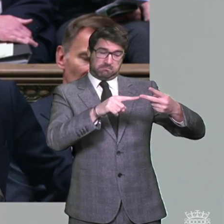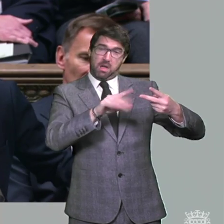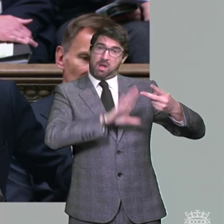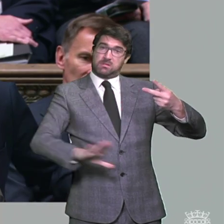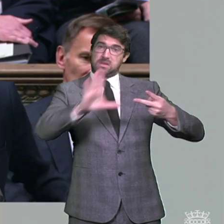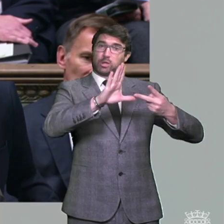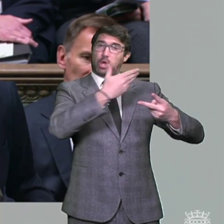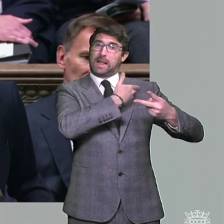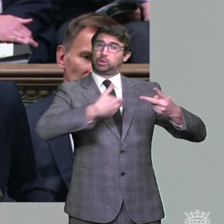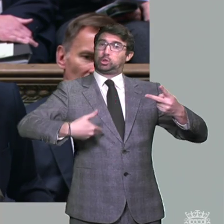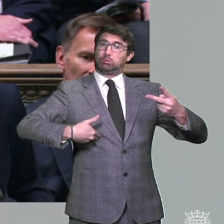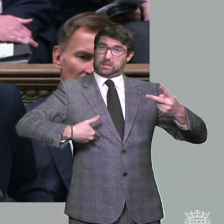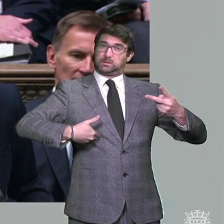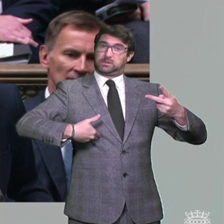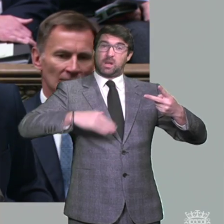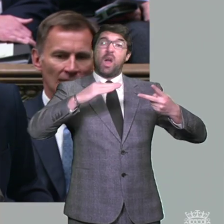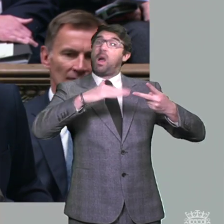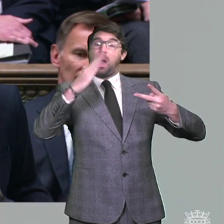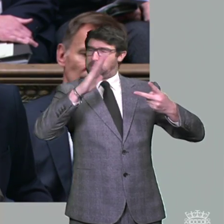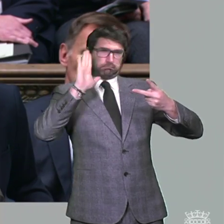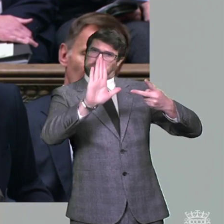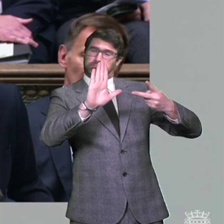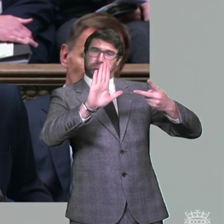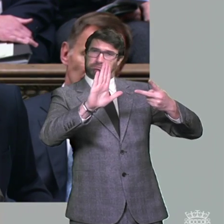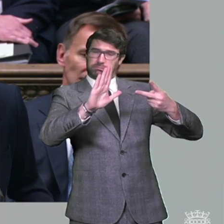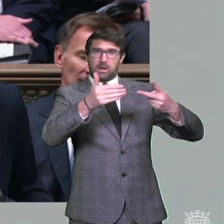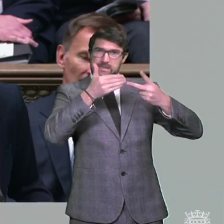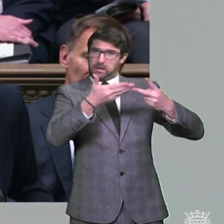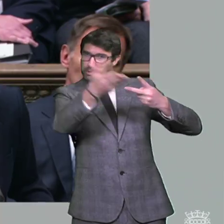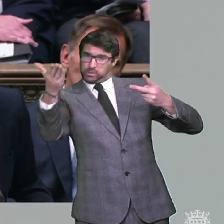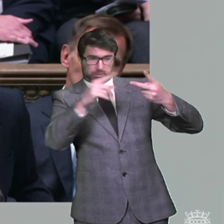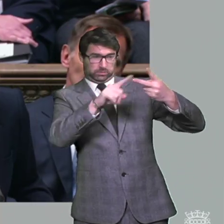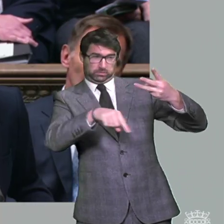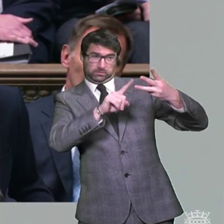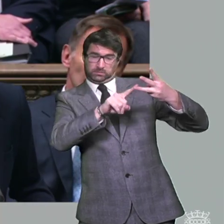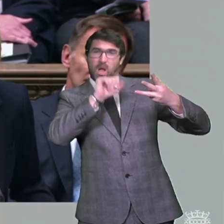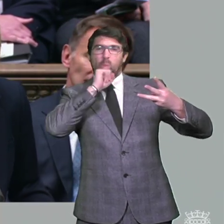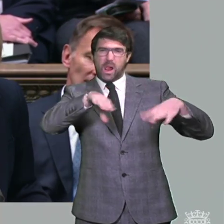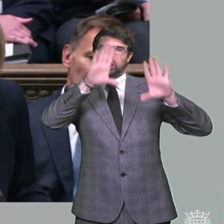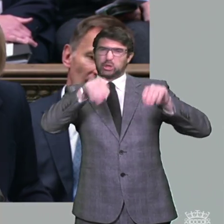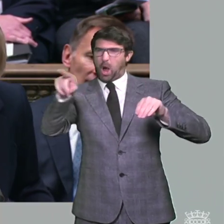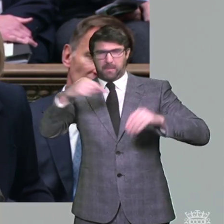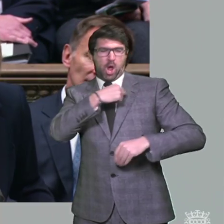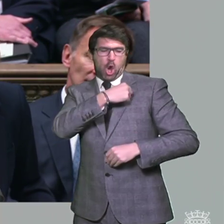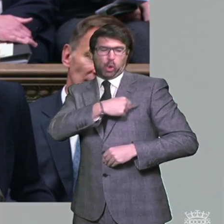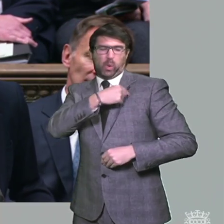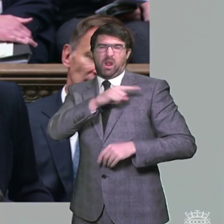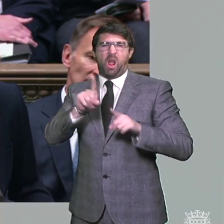We are going to deliver to stop the militant trade unions disrupting our railways.